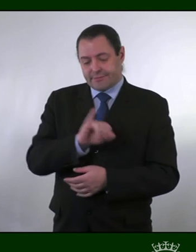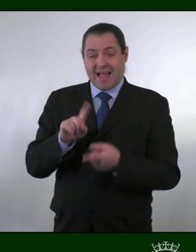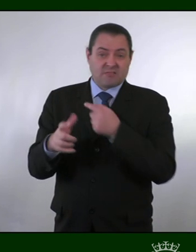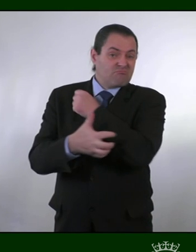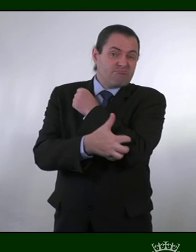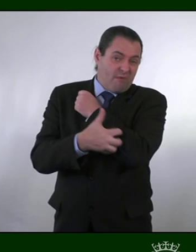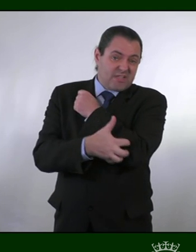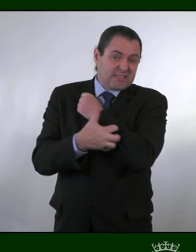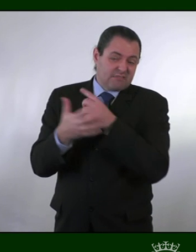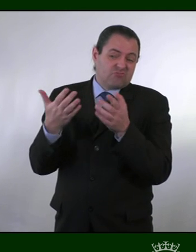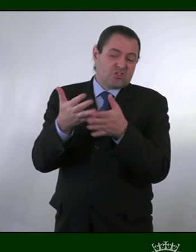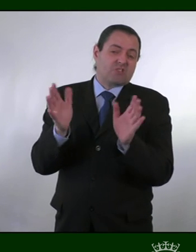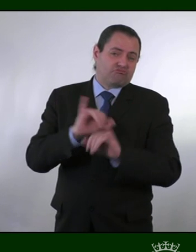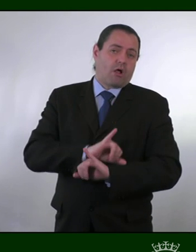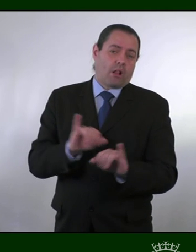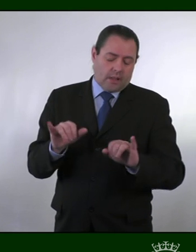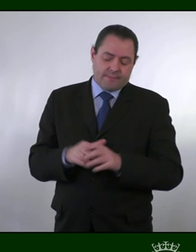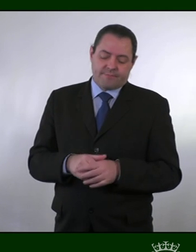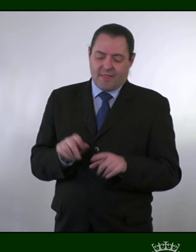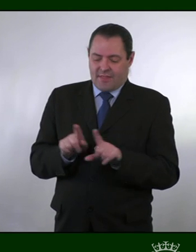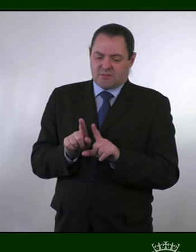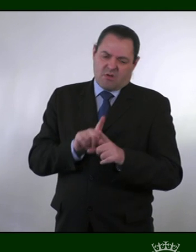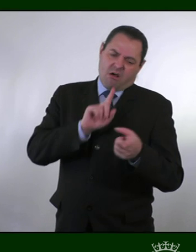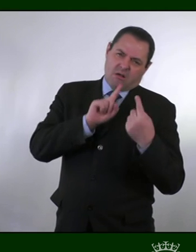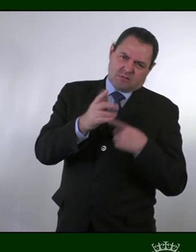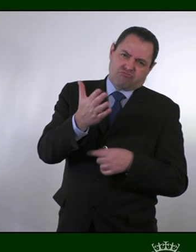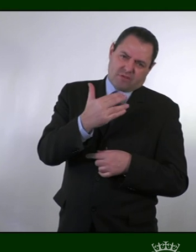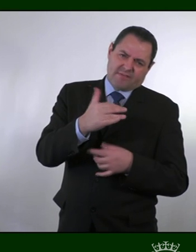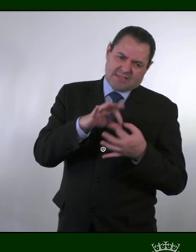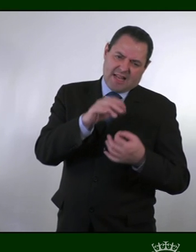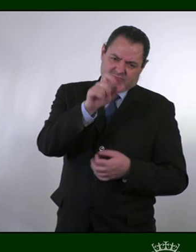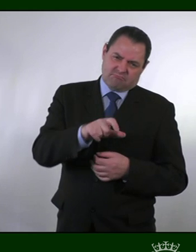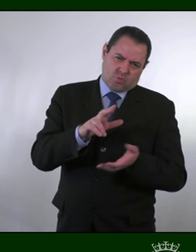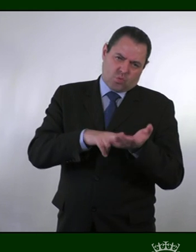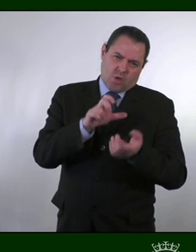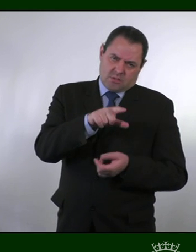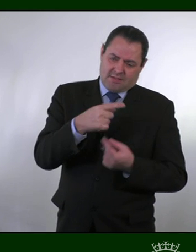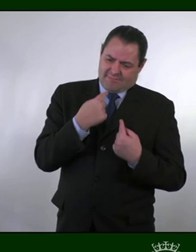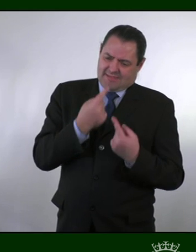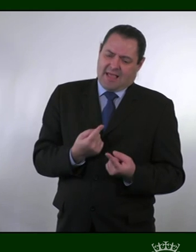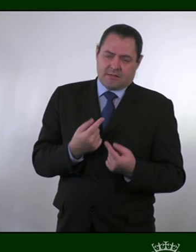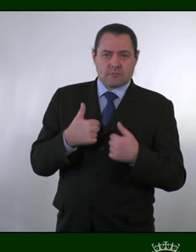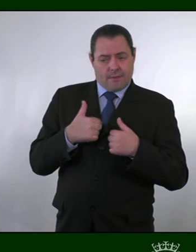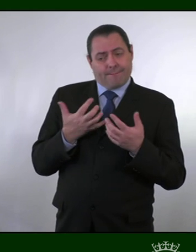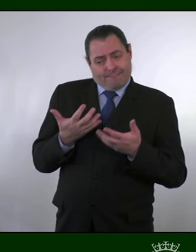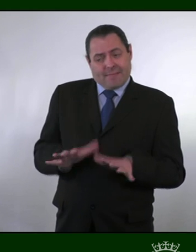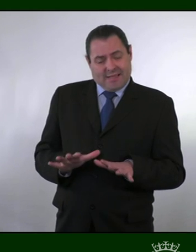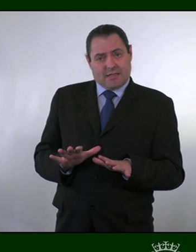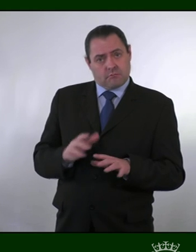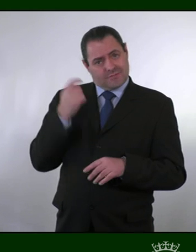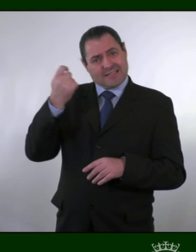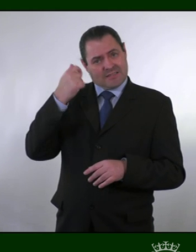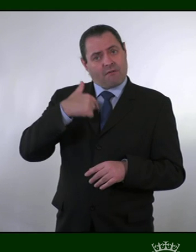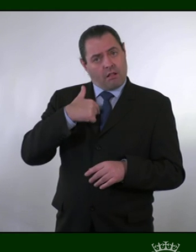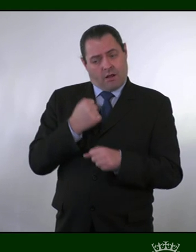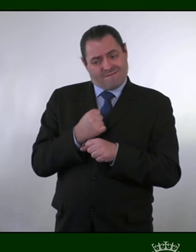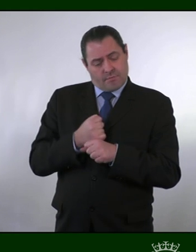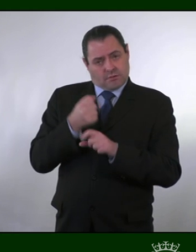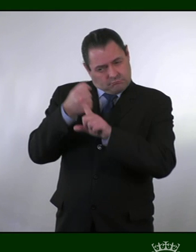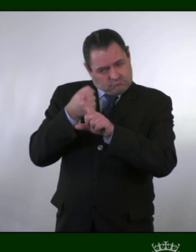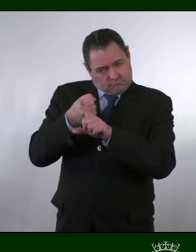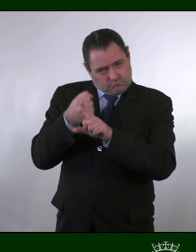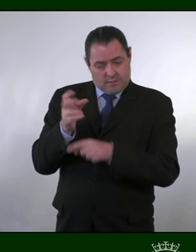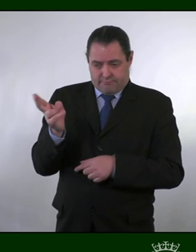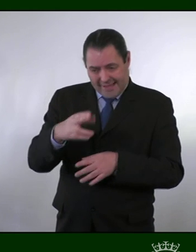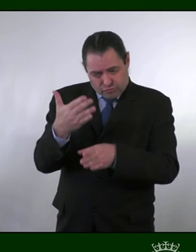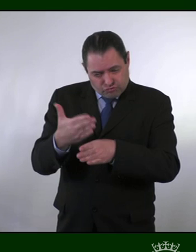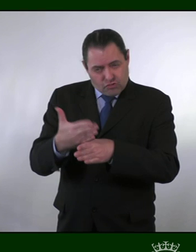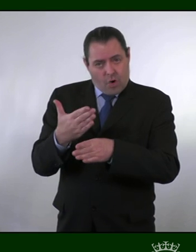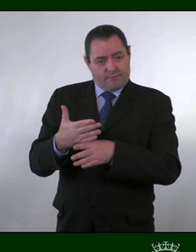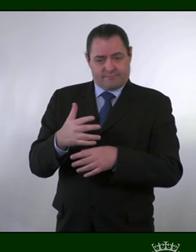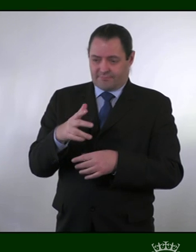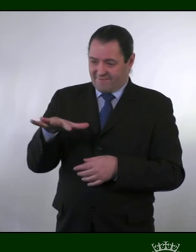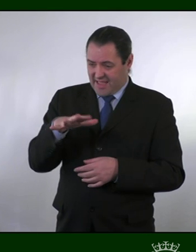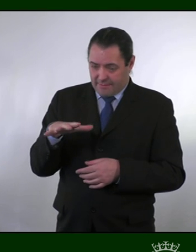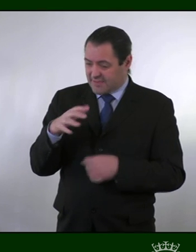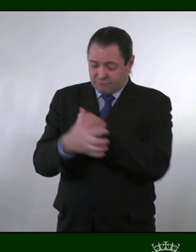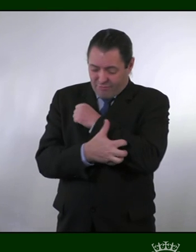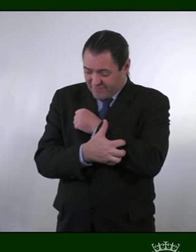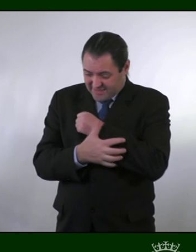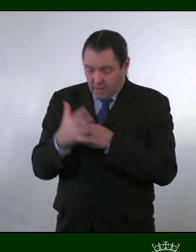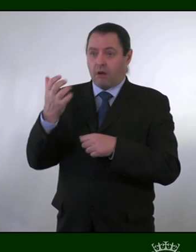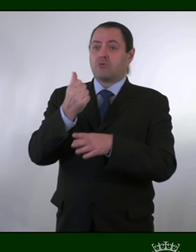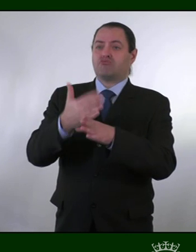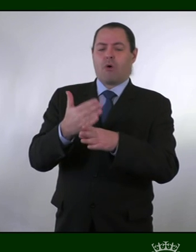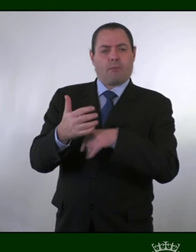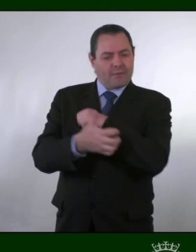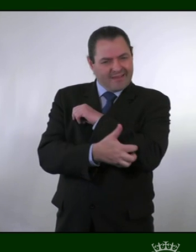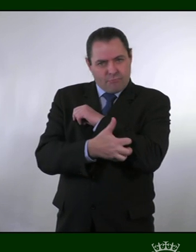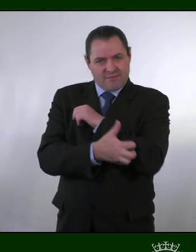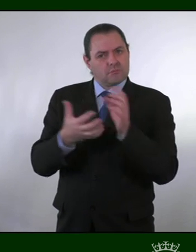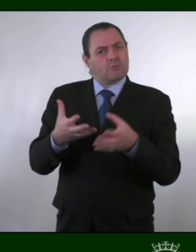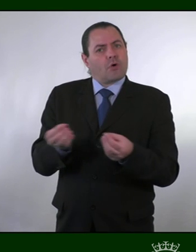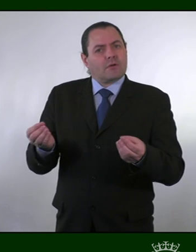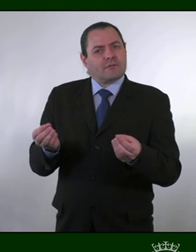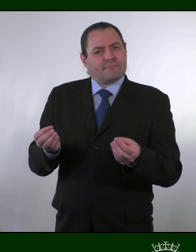Member for Newcastle upon Tyne Central , I made the point that we have actually been successful, as we have been championing work and employment, in getting large numbers of families out of poverty.